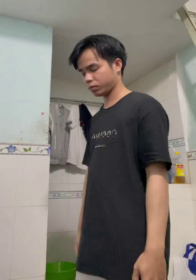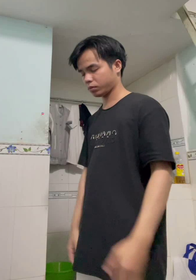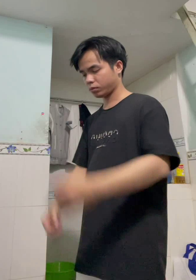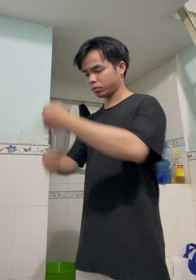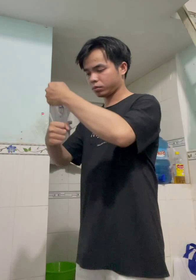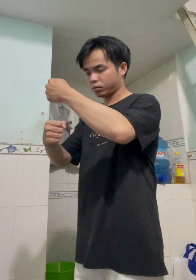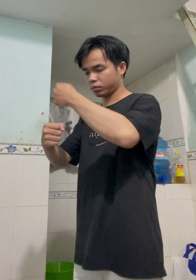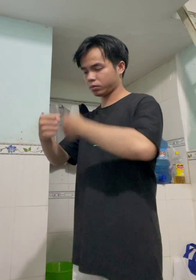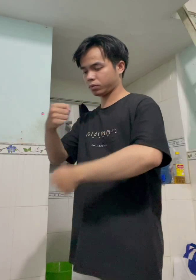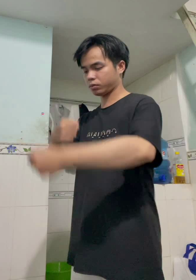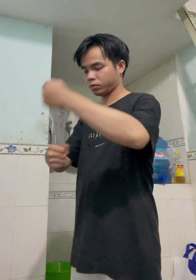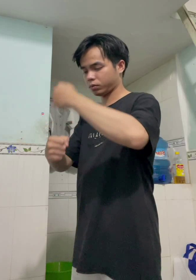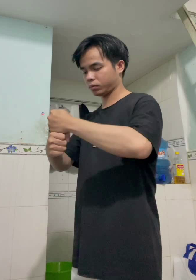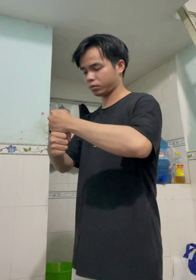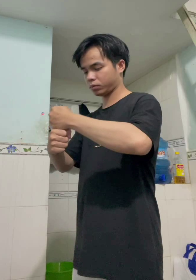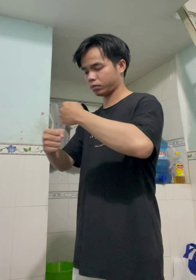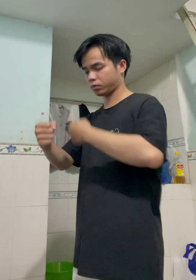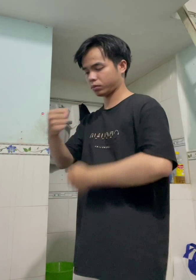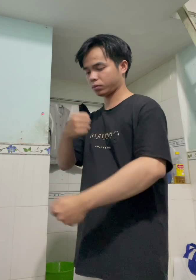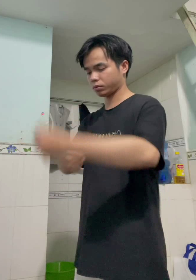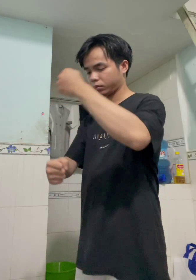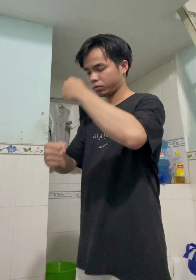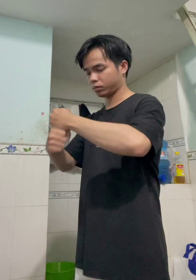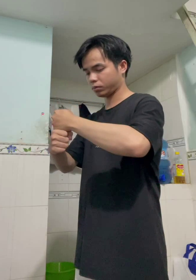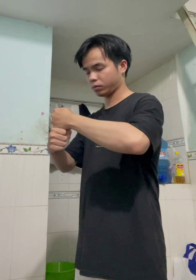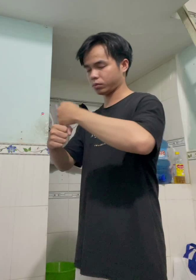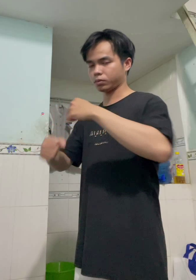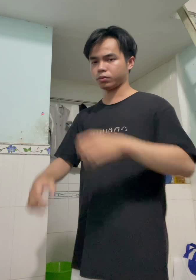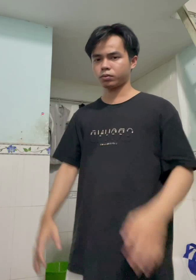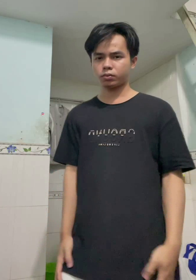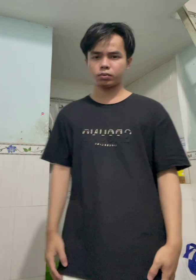quanh nam